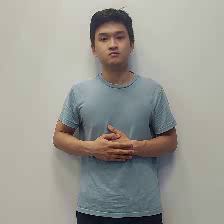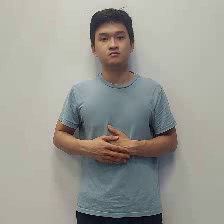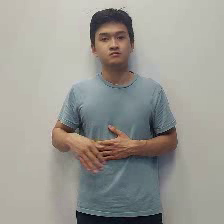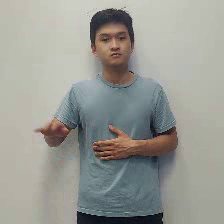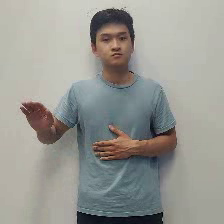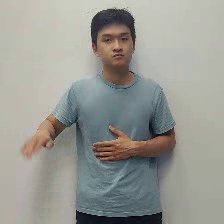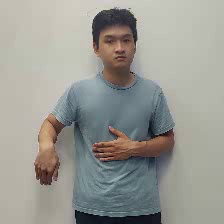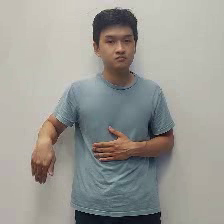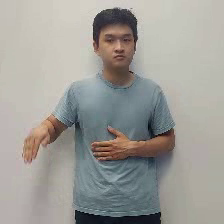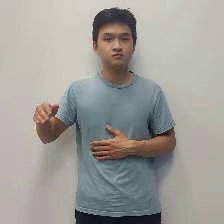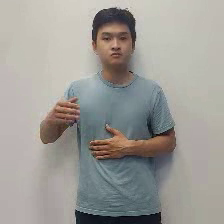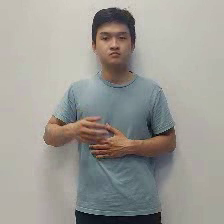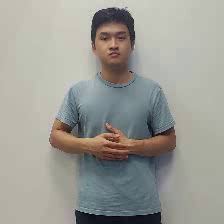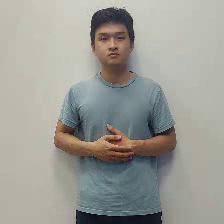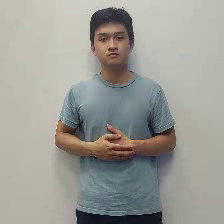Phía sau